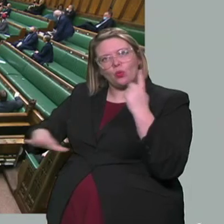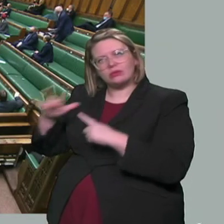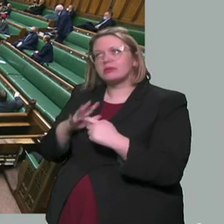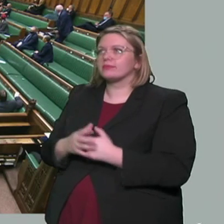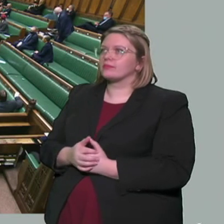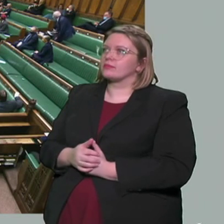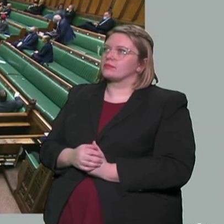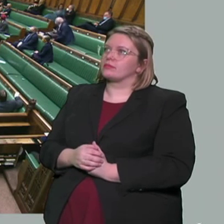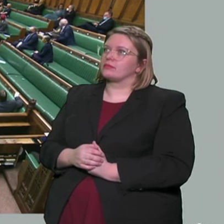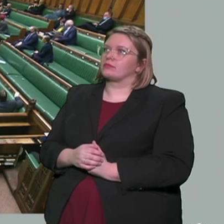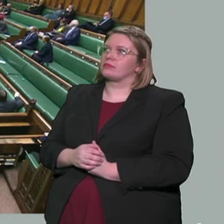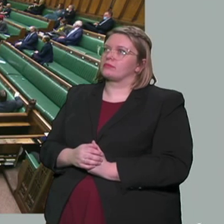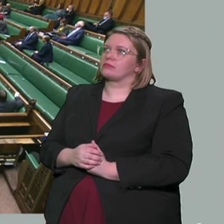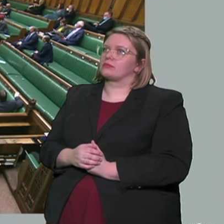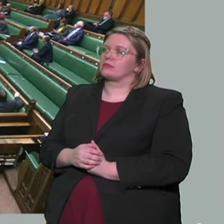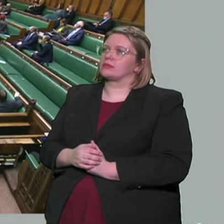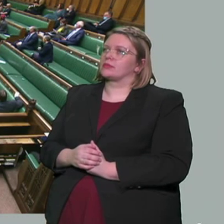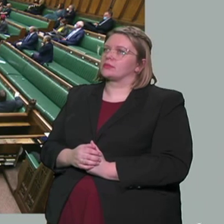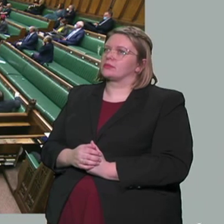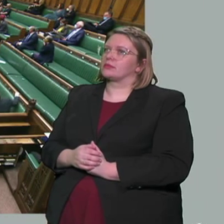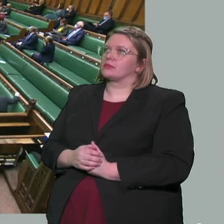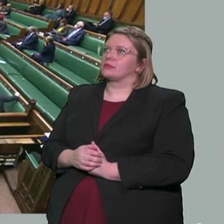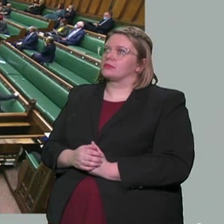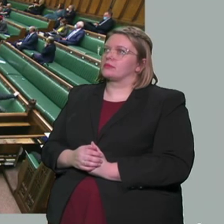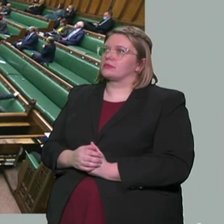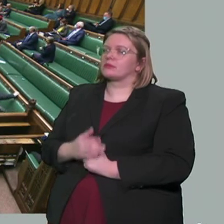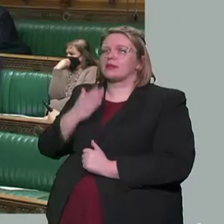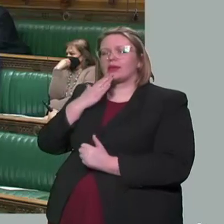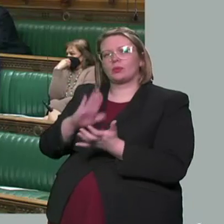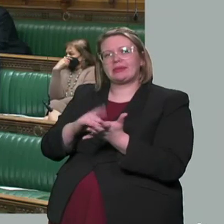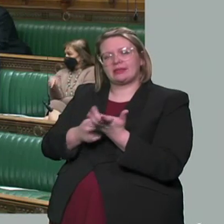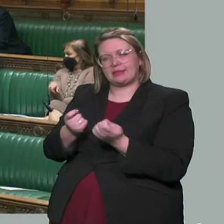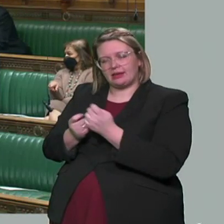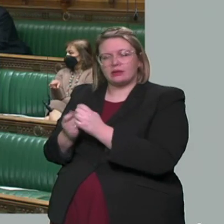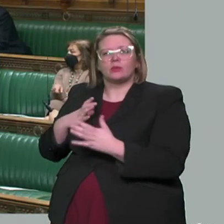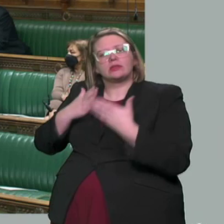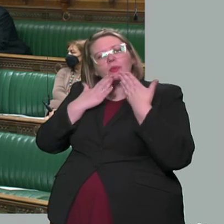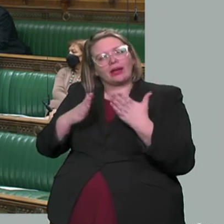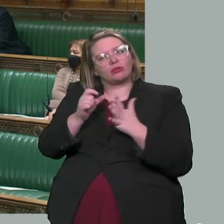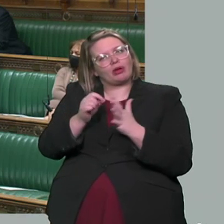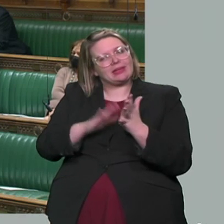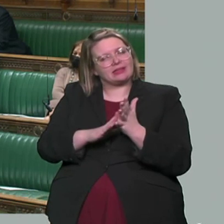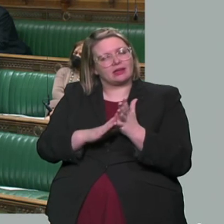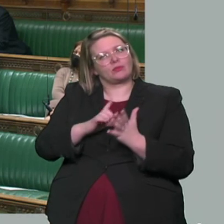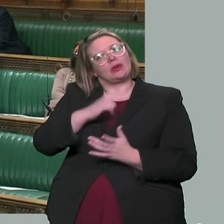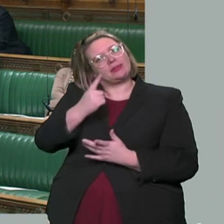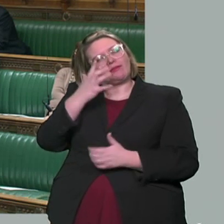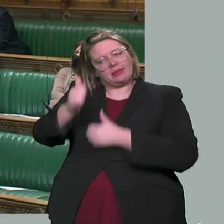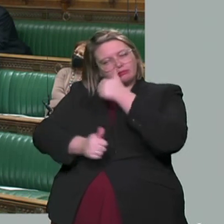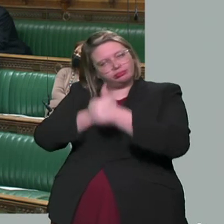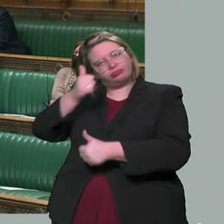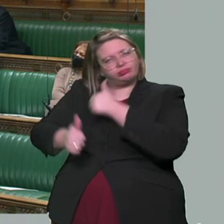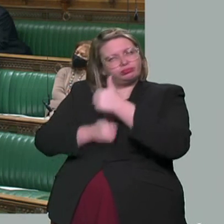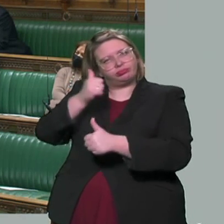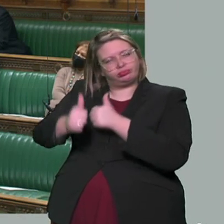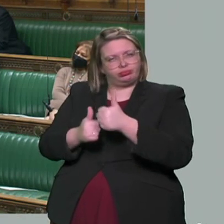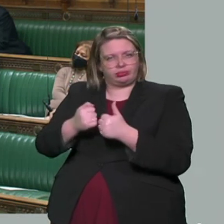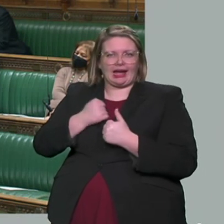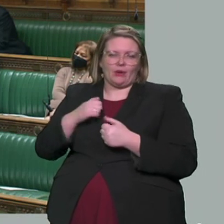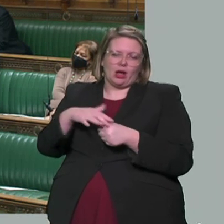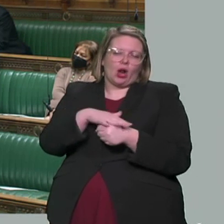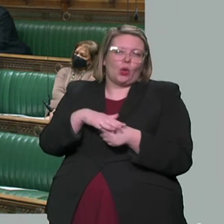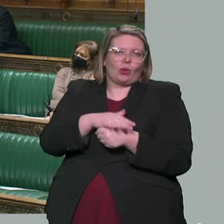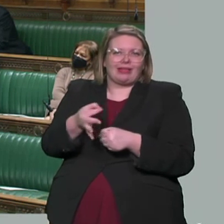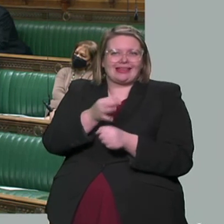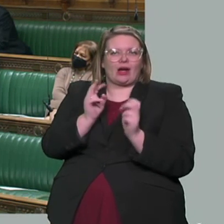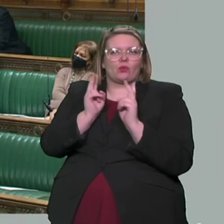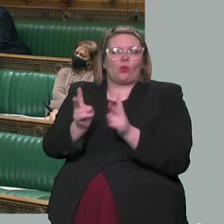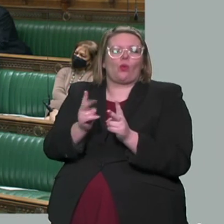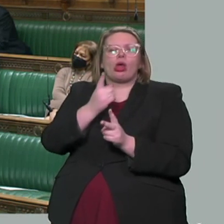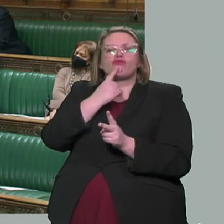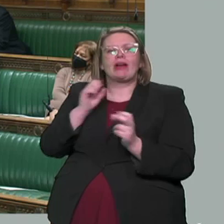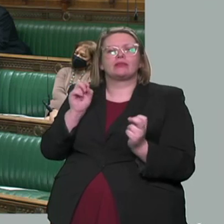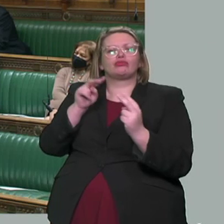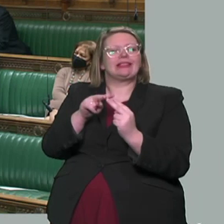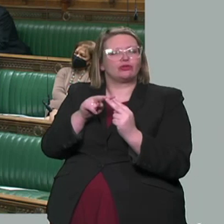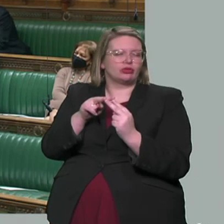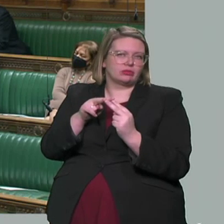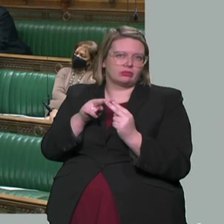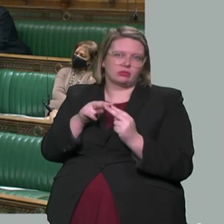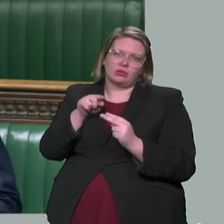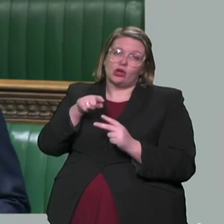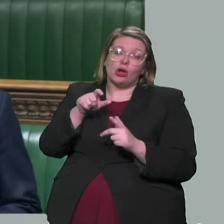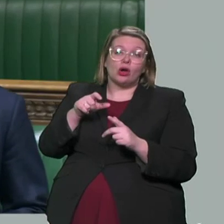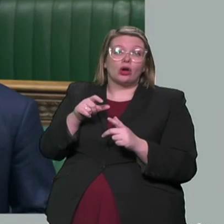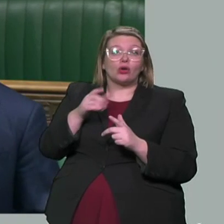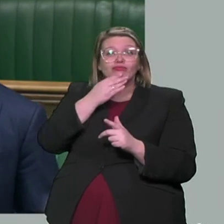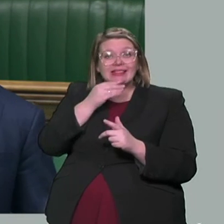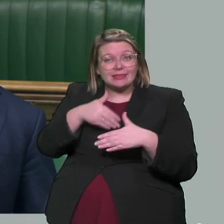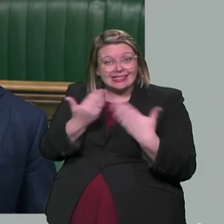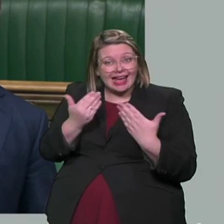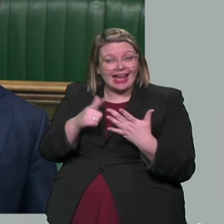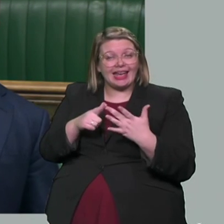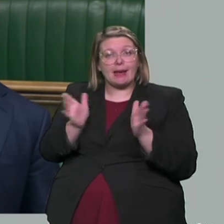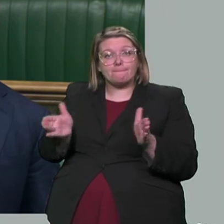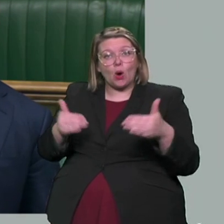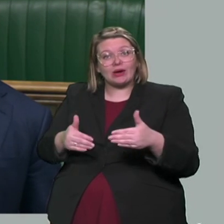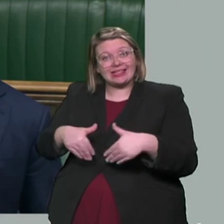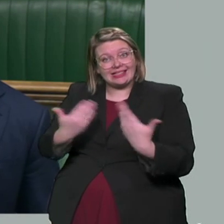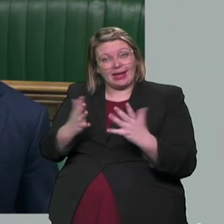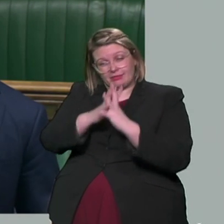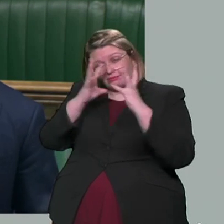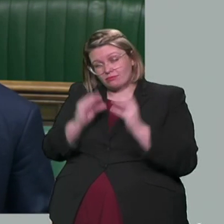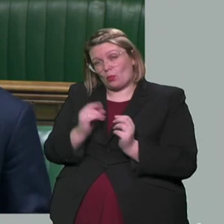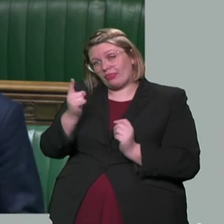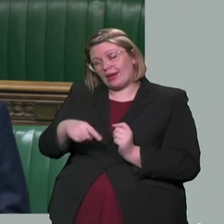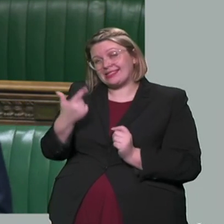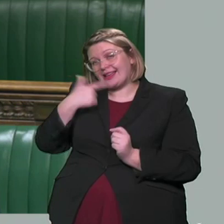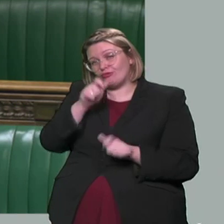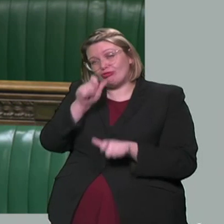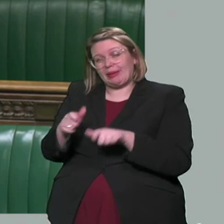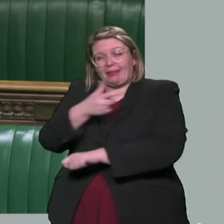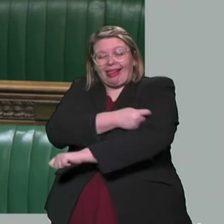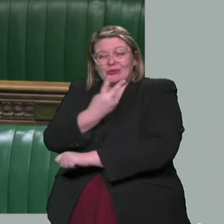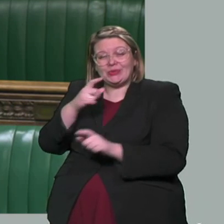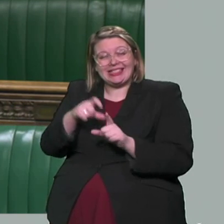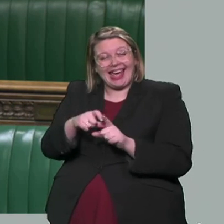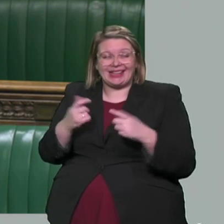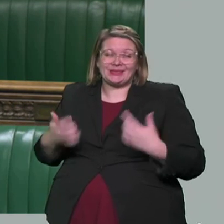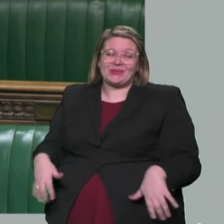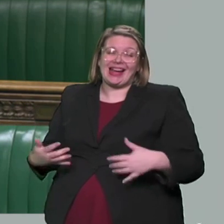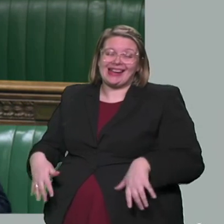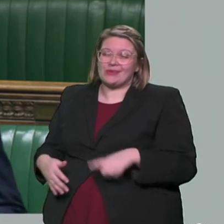I would like to thank the Prime Minister for heaping praise on the amazing scene at Redbridge town hall in Ilford South led by Dr Seedat, who managed on Christmas day and Boxing day to vaccinate 1,700 people—a phenomenal effort.